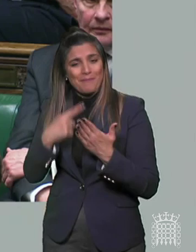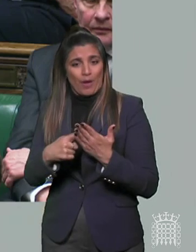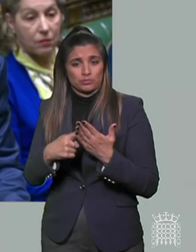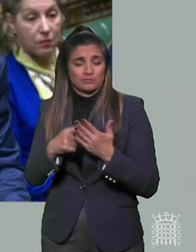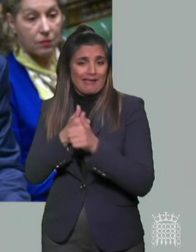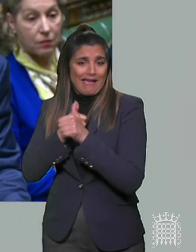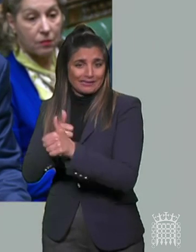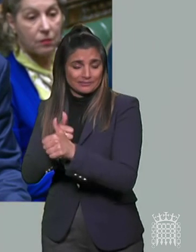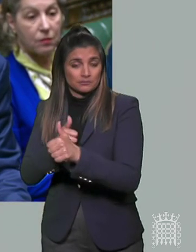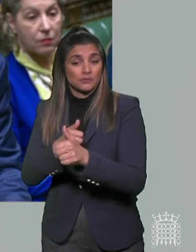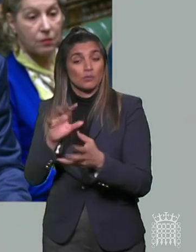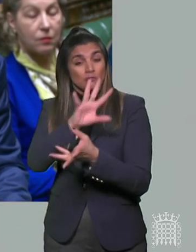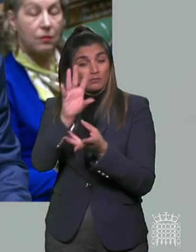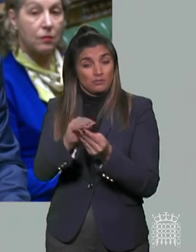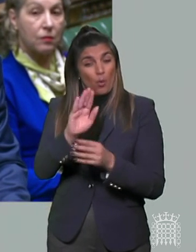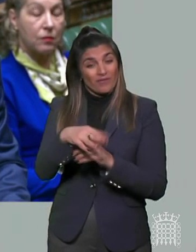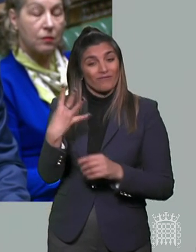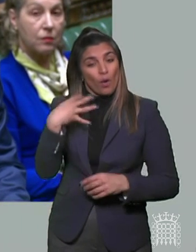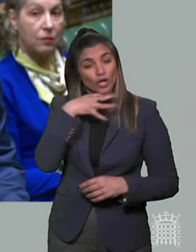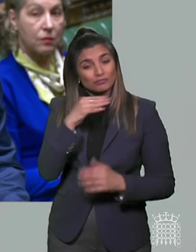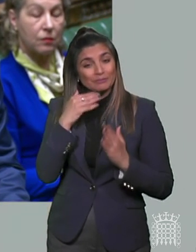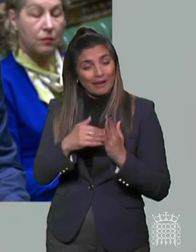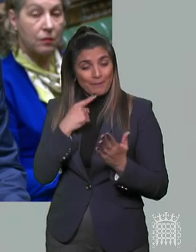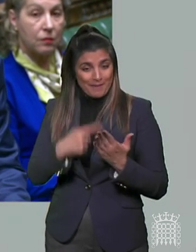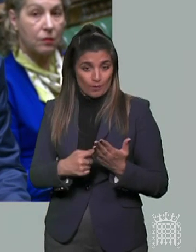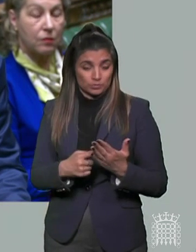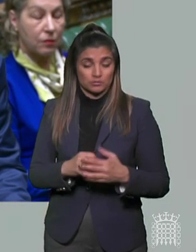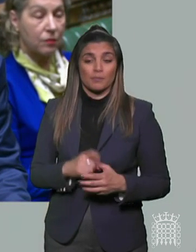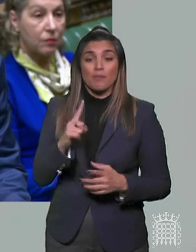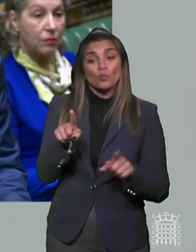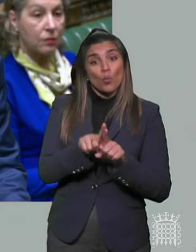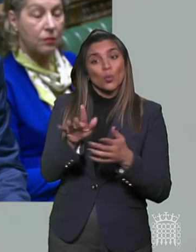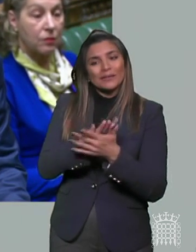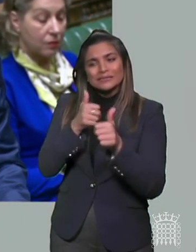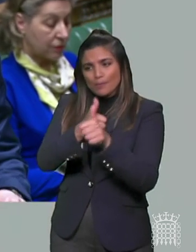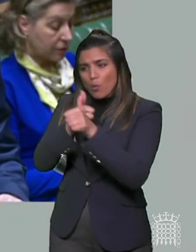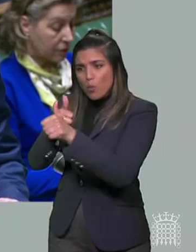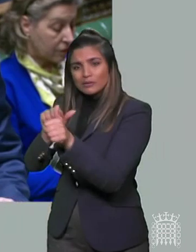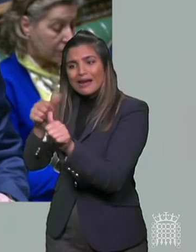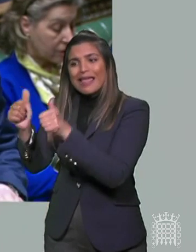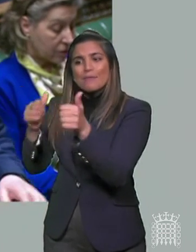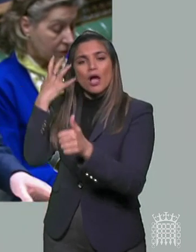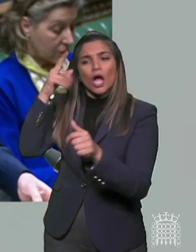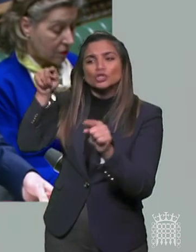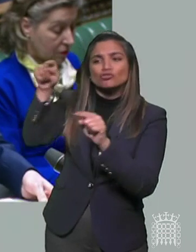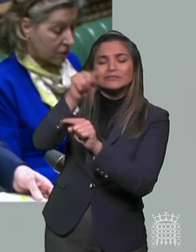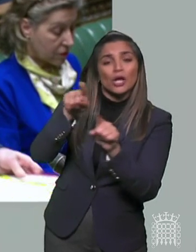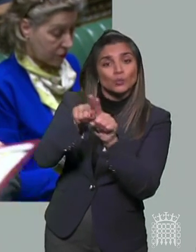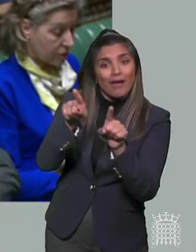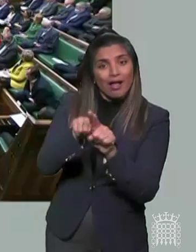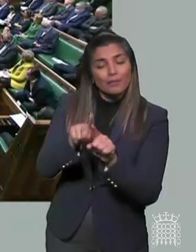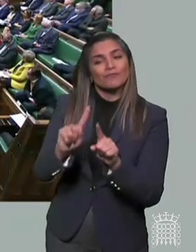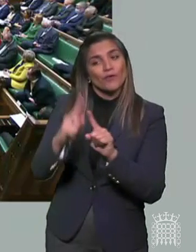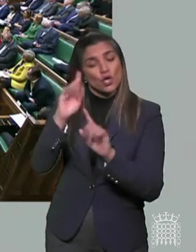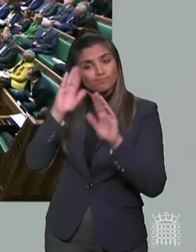But that will also support those countries in close proximity to Ukraine—its neighbours—and first and foremost will be Poland.